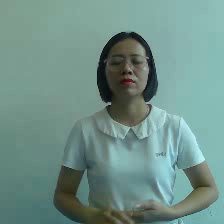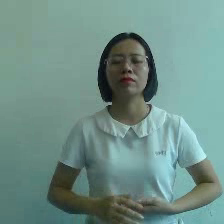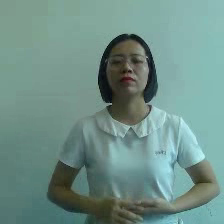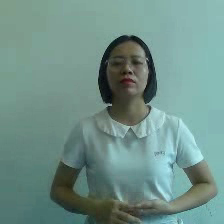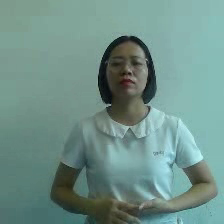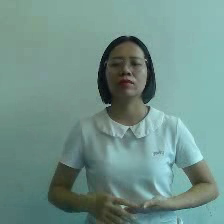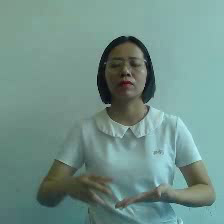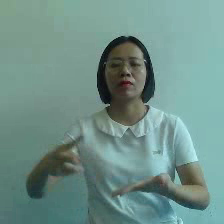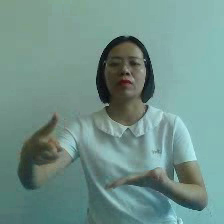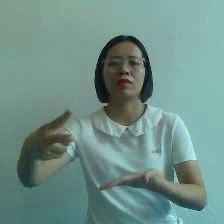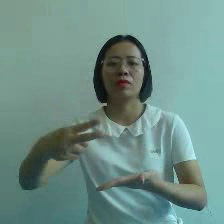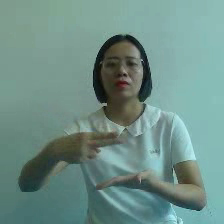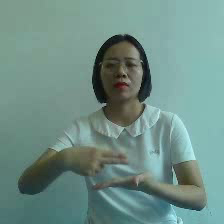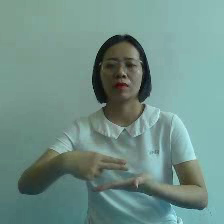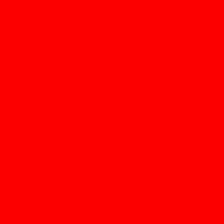Thức ăn